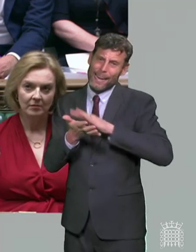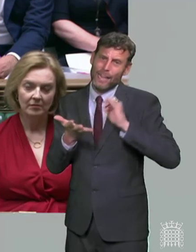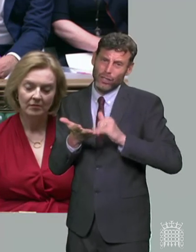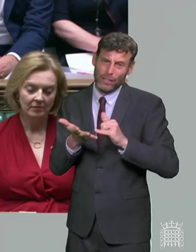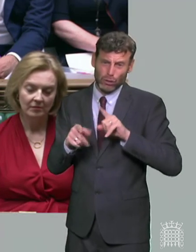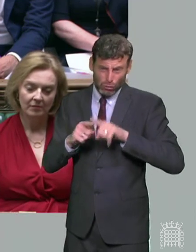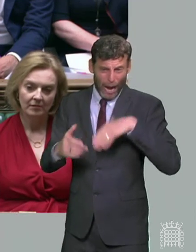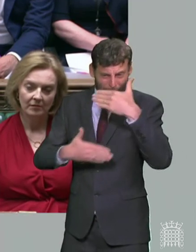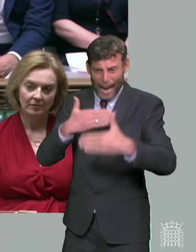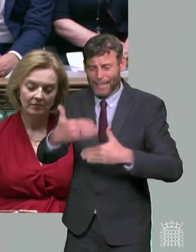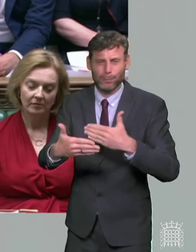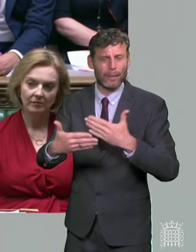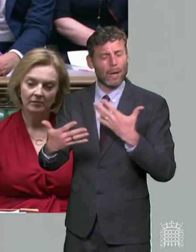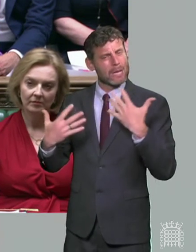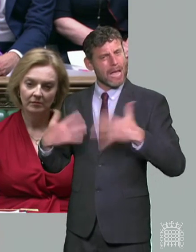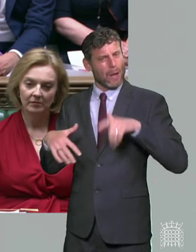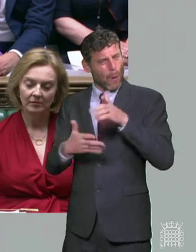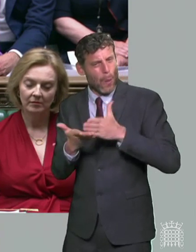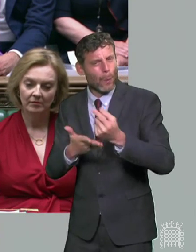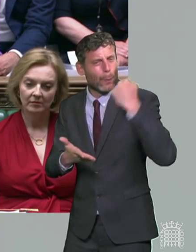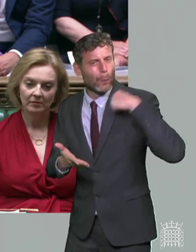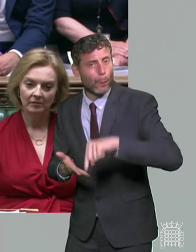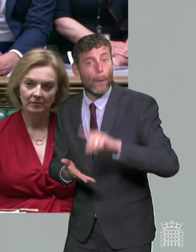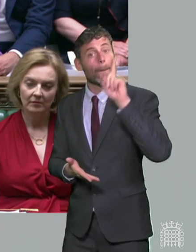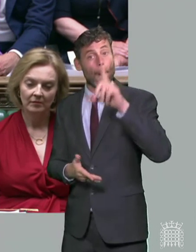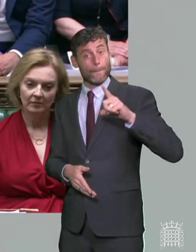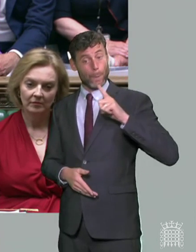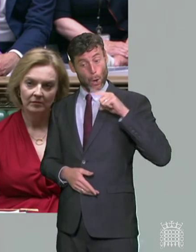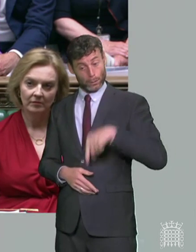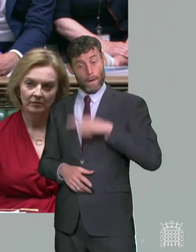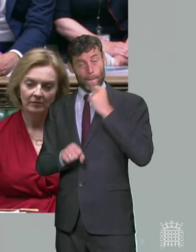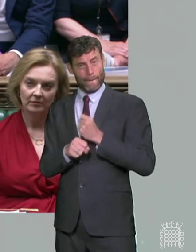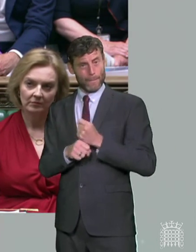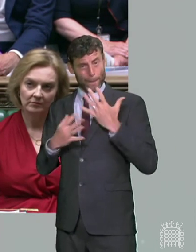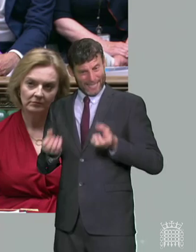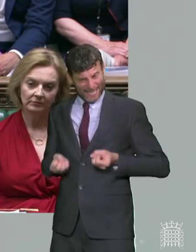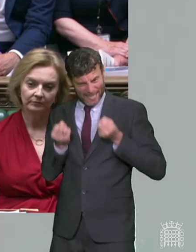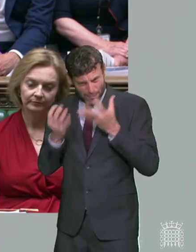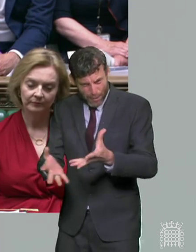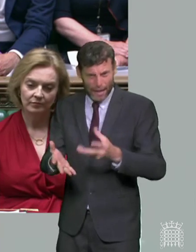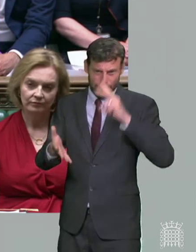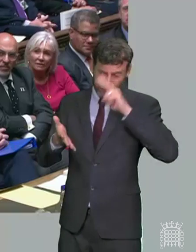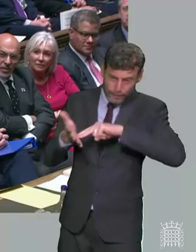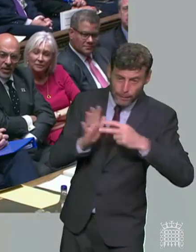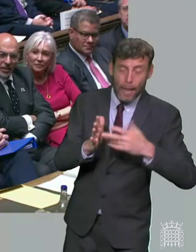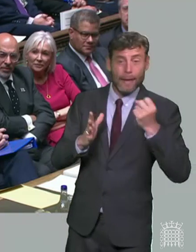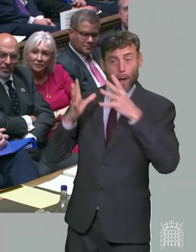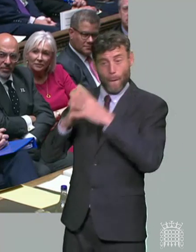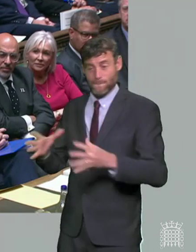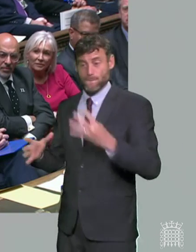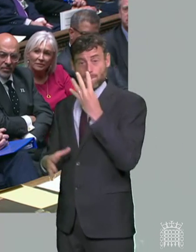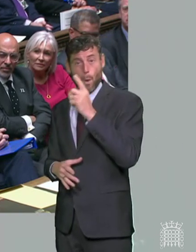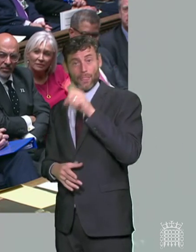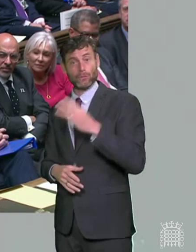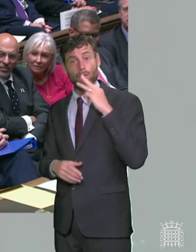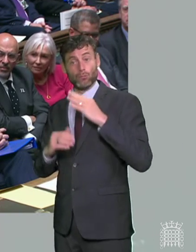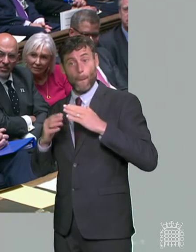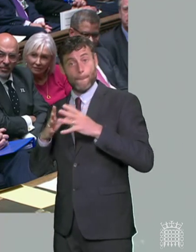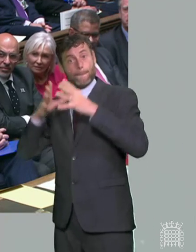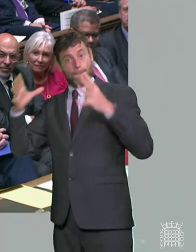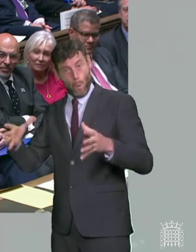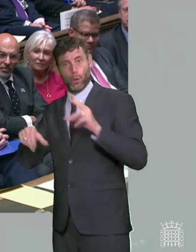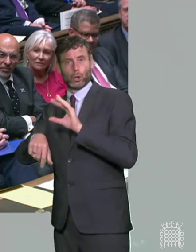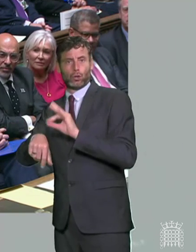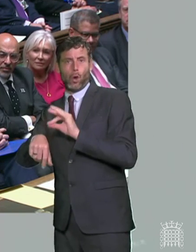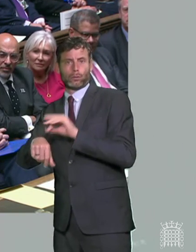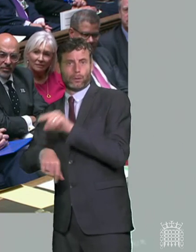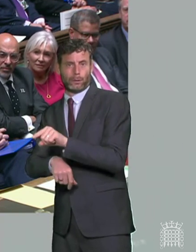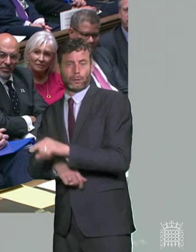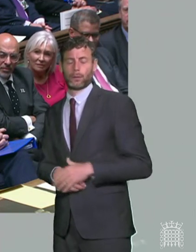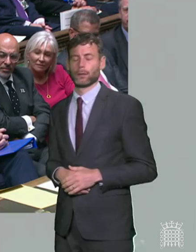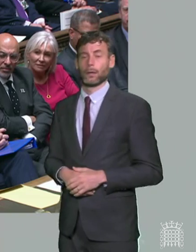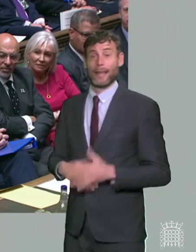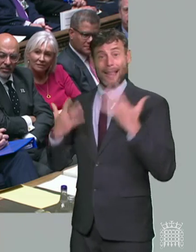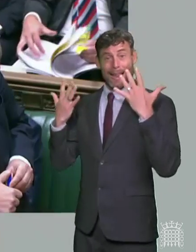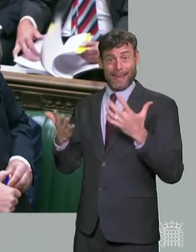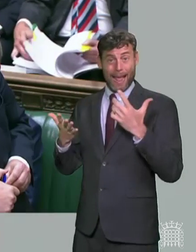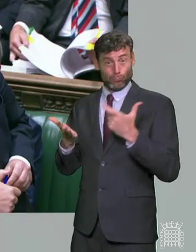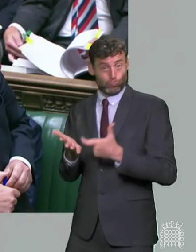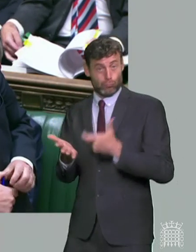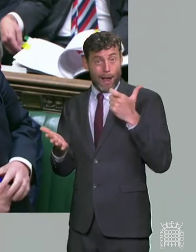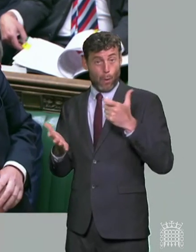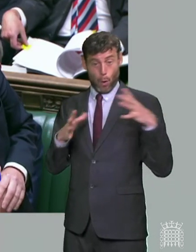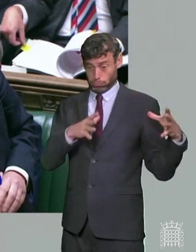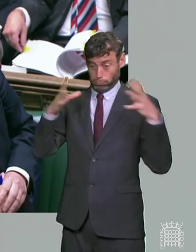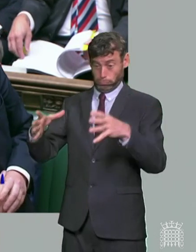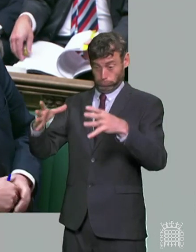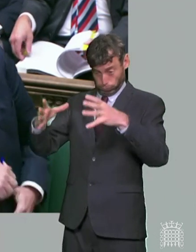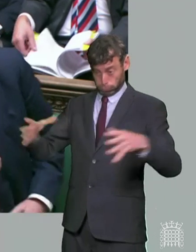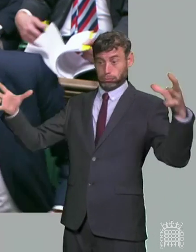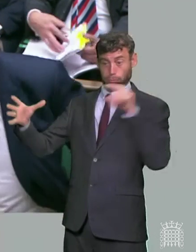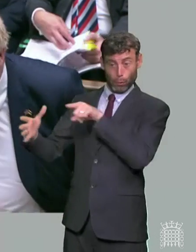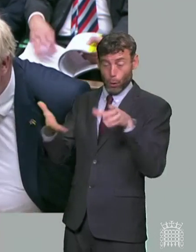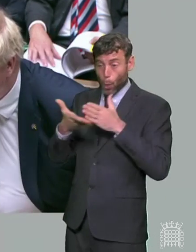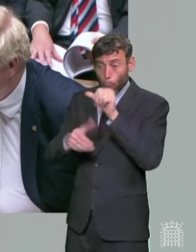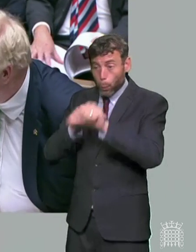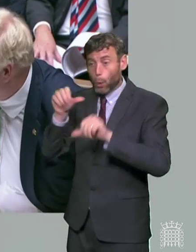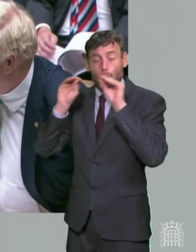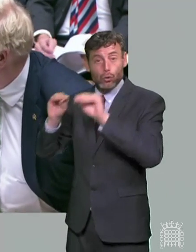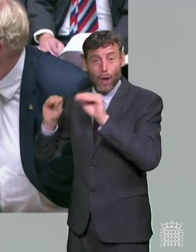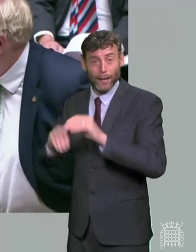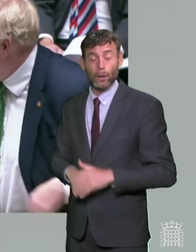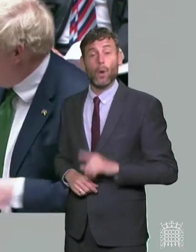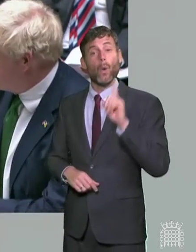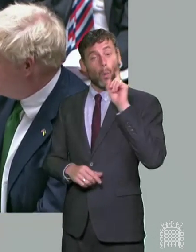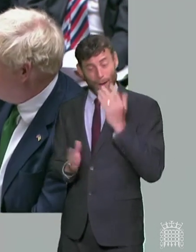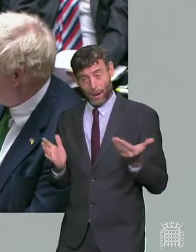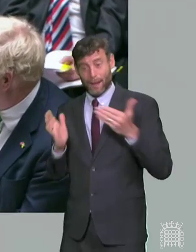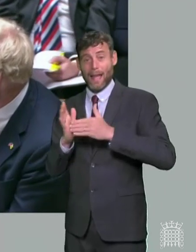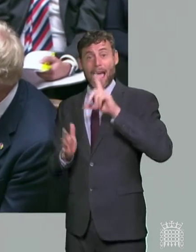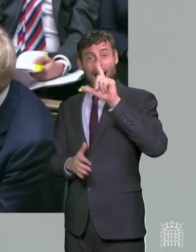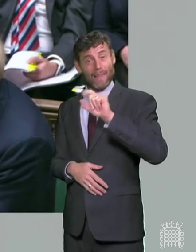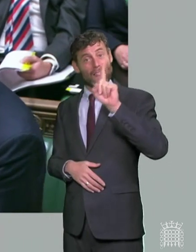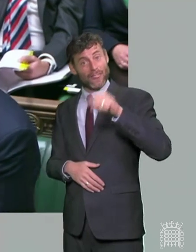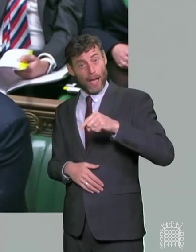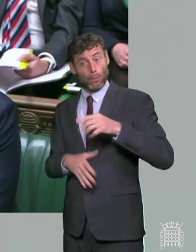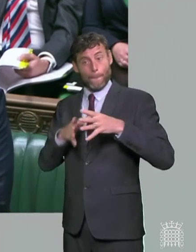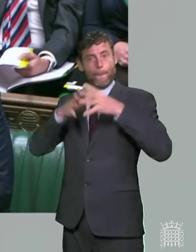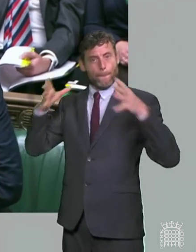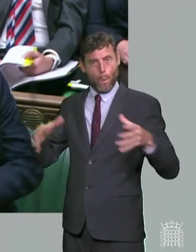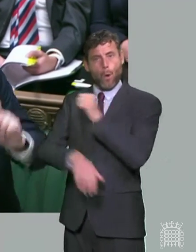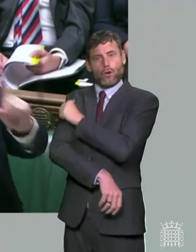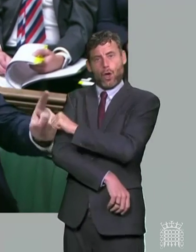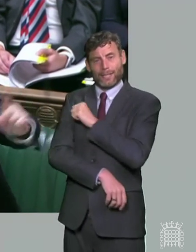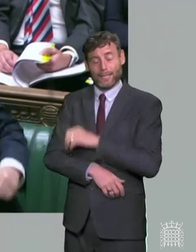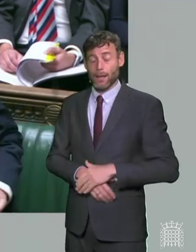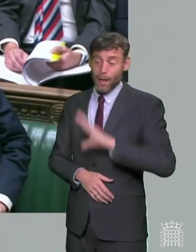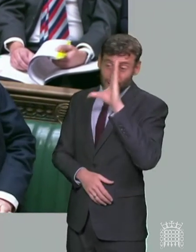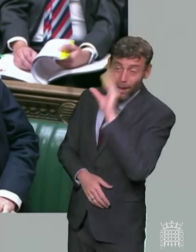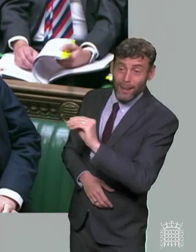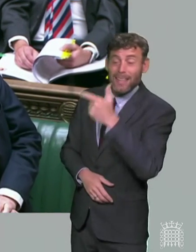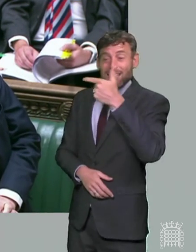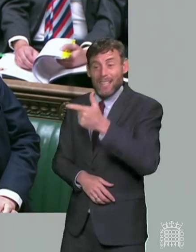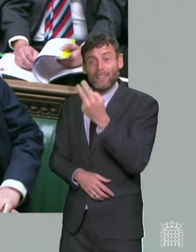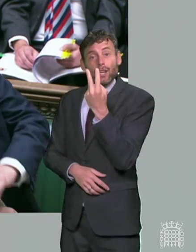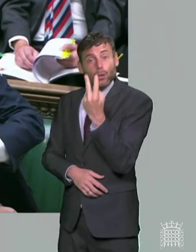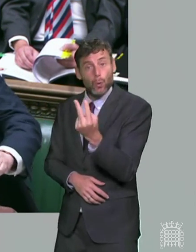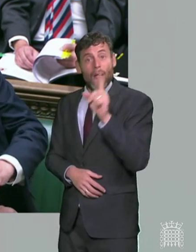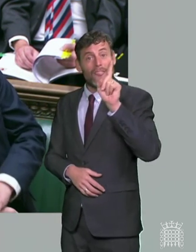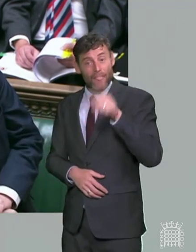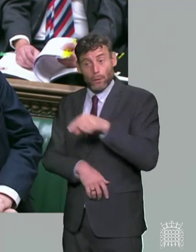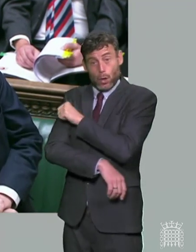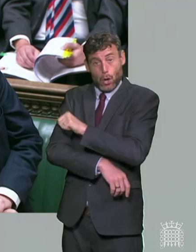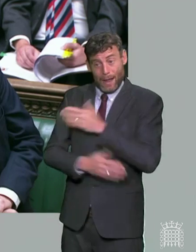I can tell him that, thanks to the investments that the Government have put in, we now have 4,300 more doctors and record numbers in training, we have 11,800 more nurses this year than last year and 72,000 in training.